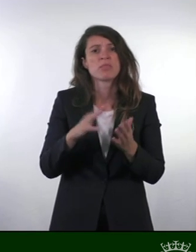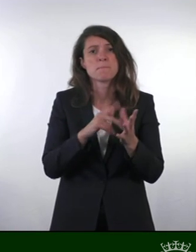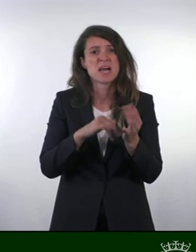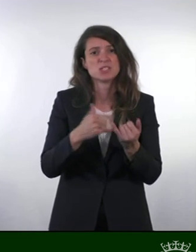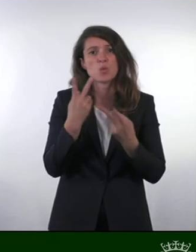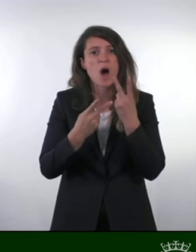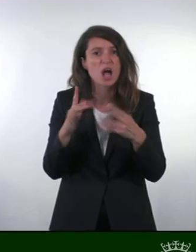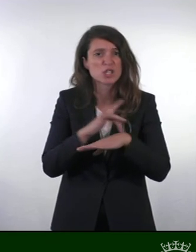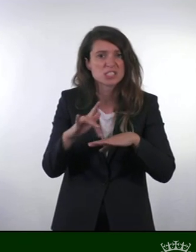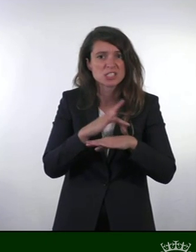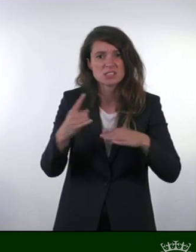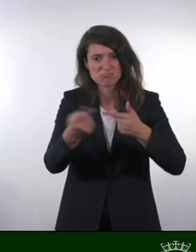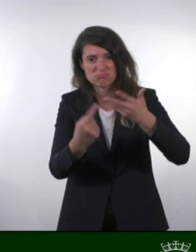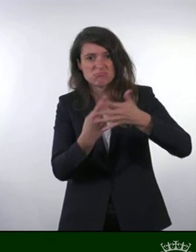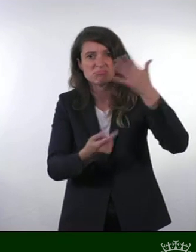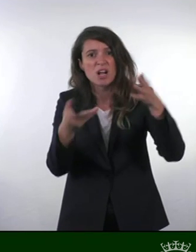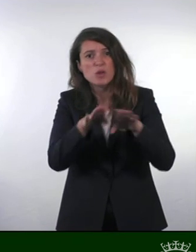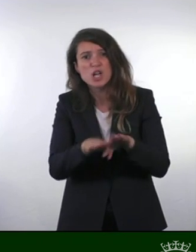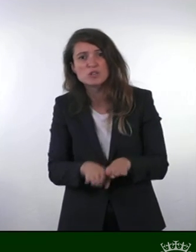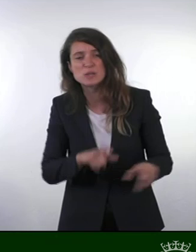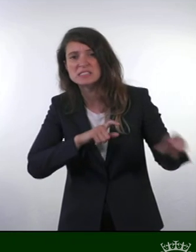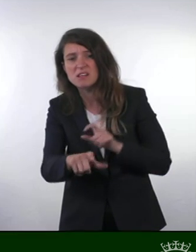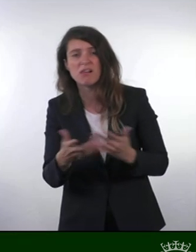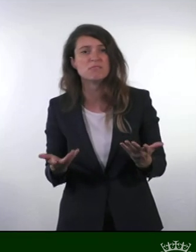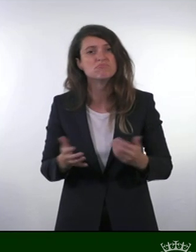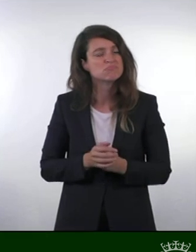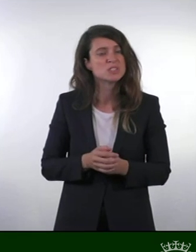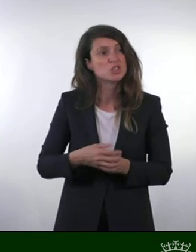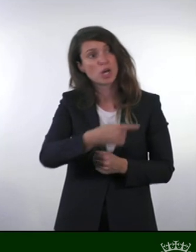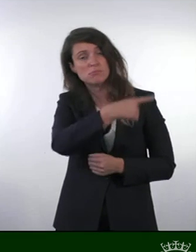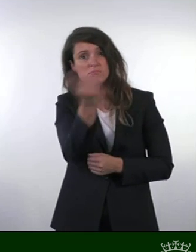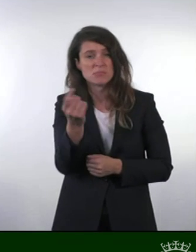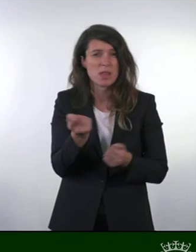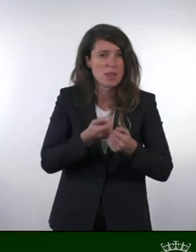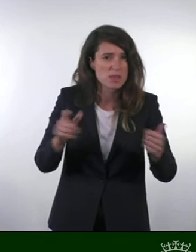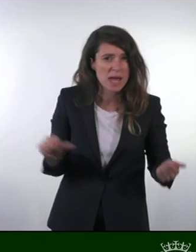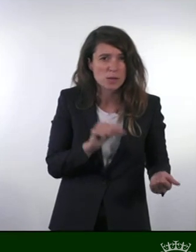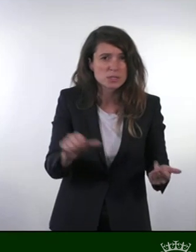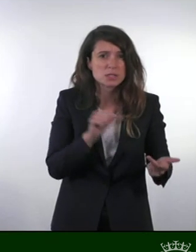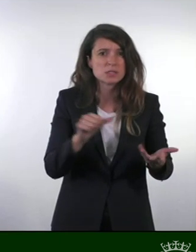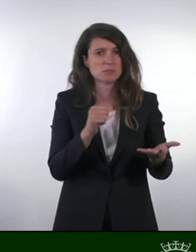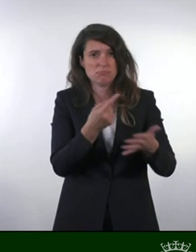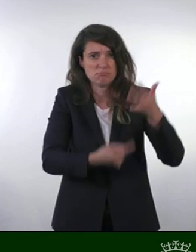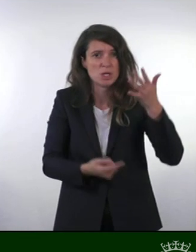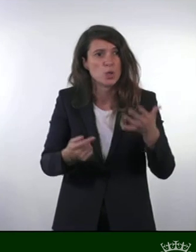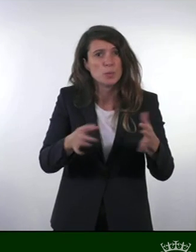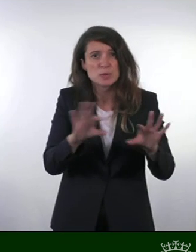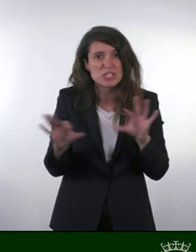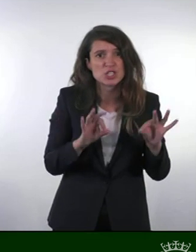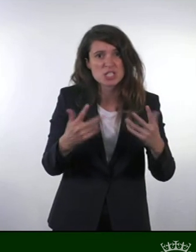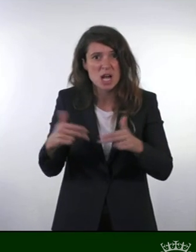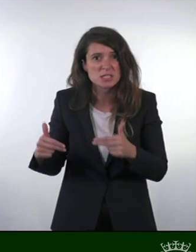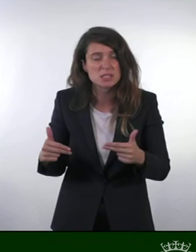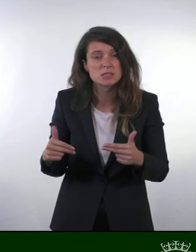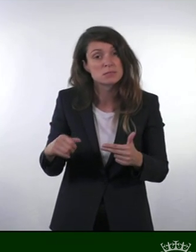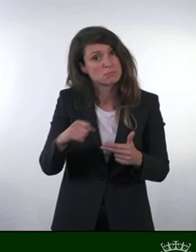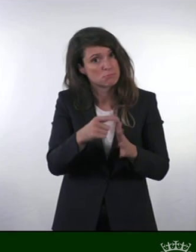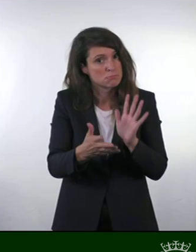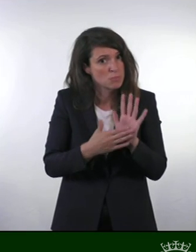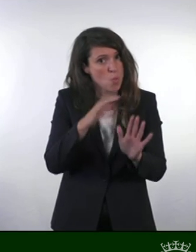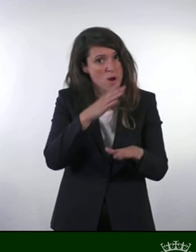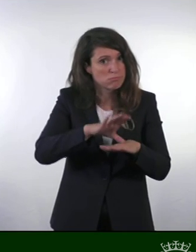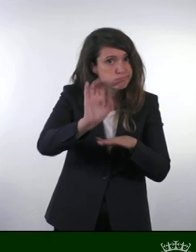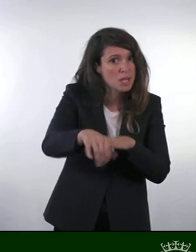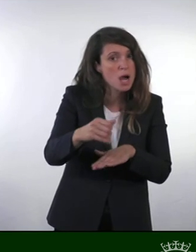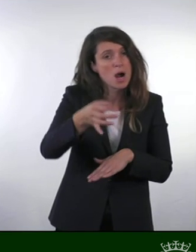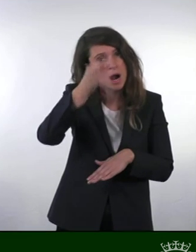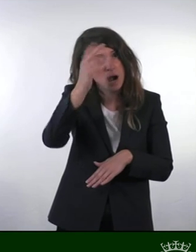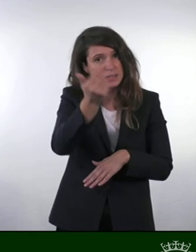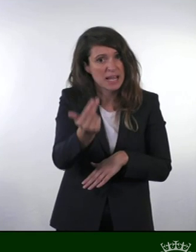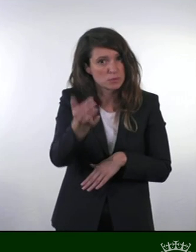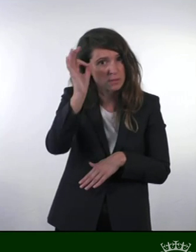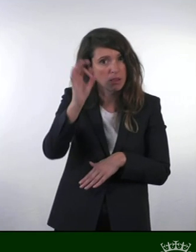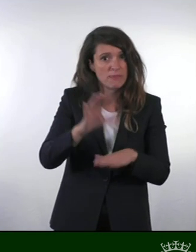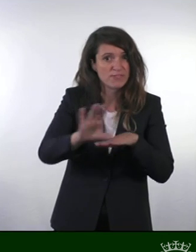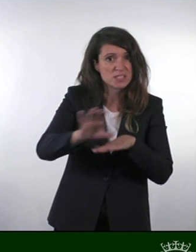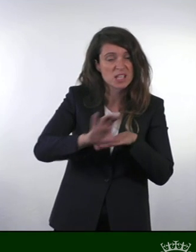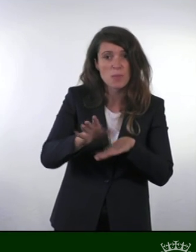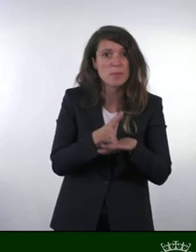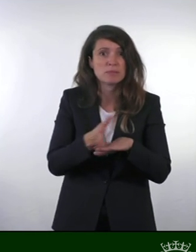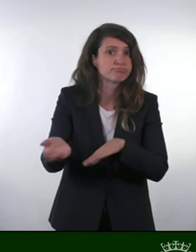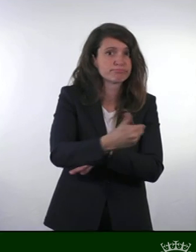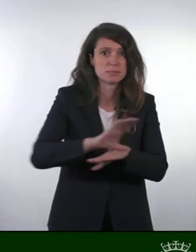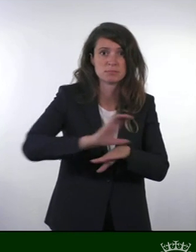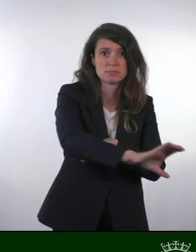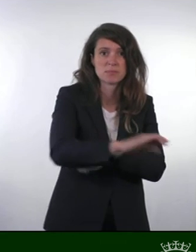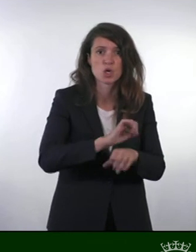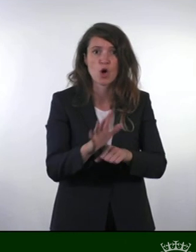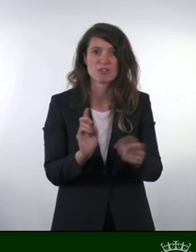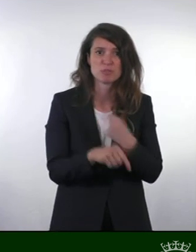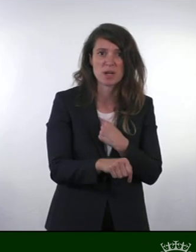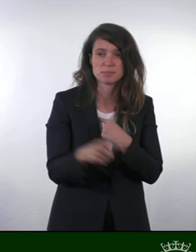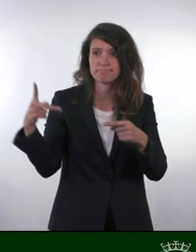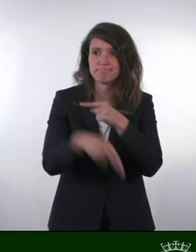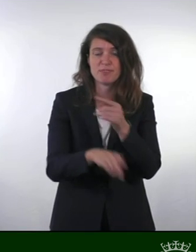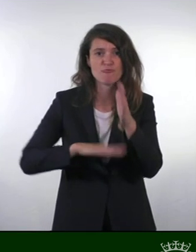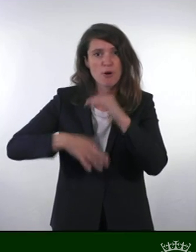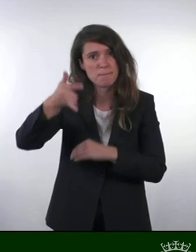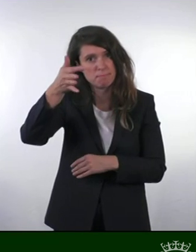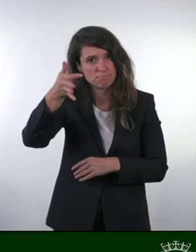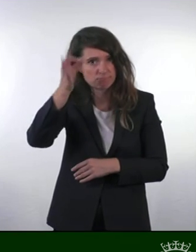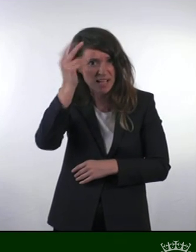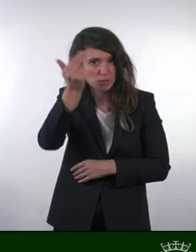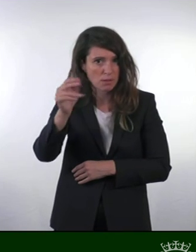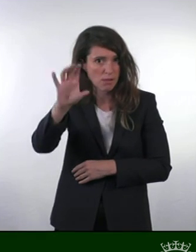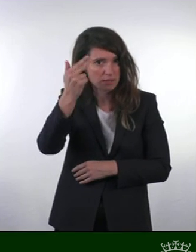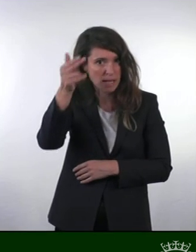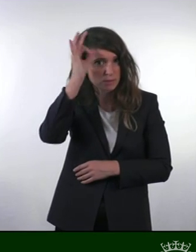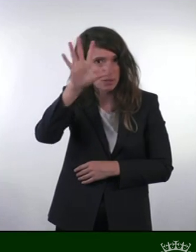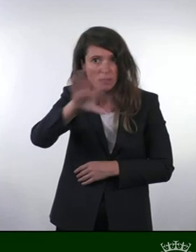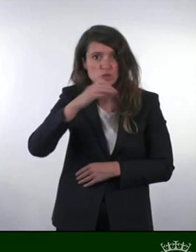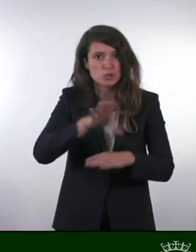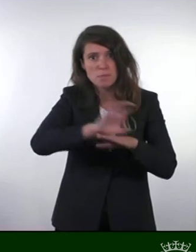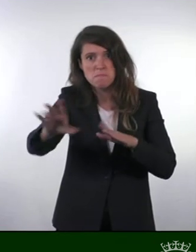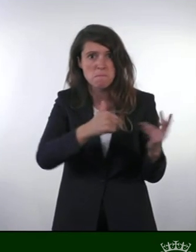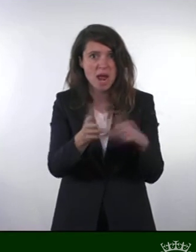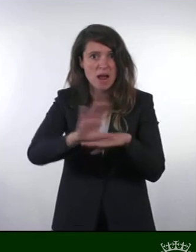Will the Prime Minister, in an effort to support the thousands of musicians, actors and dancers across the country who are struggling, look at replenishing the Arts Council funds that have been redirected to the emergency covid response so that we can have vibrant creative industries coming out of this crisis?